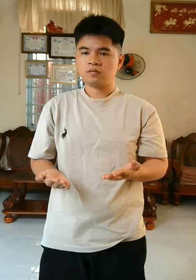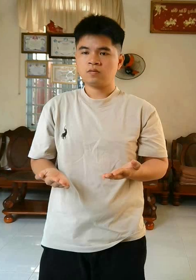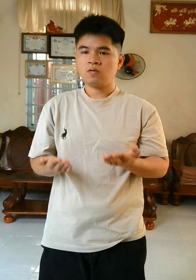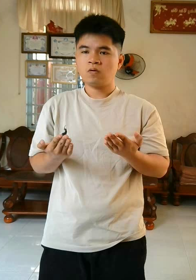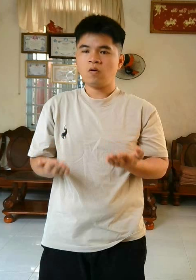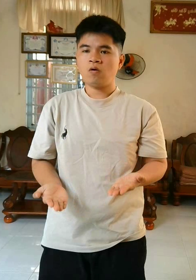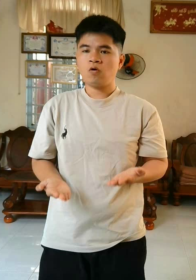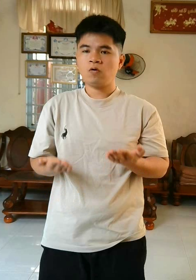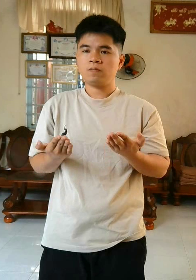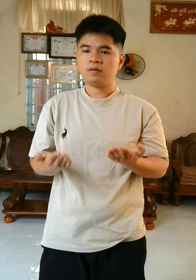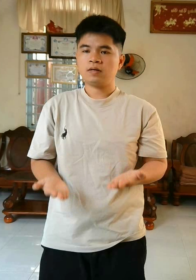hom nay